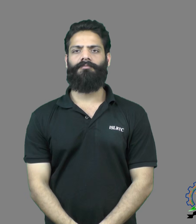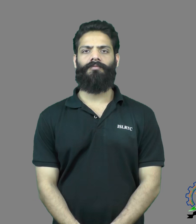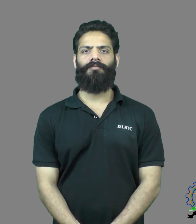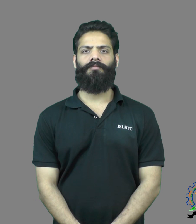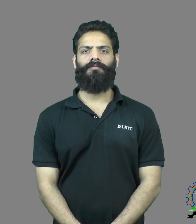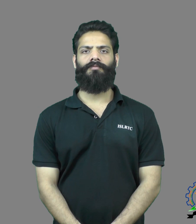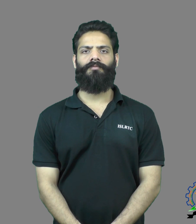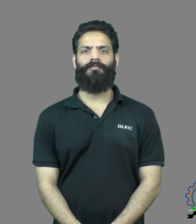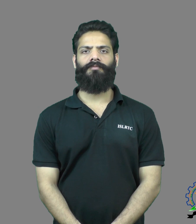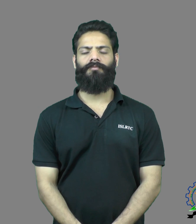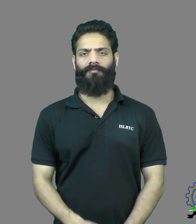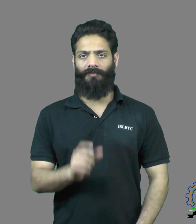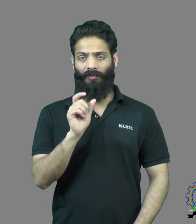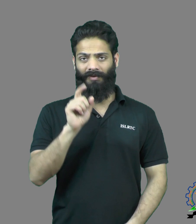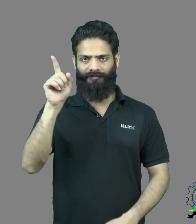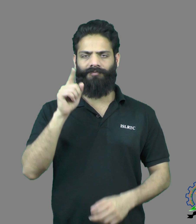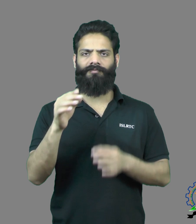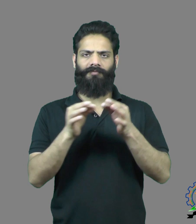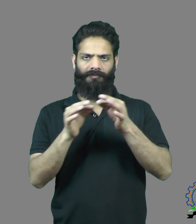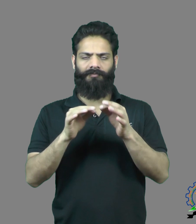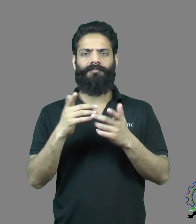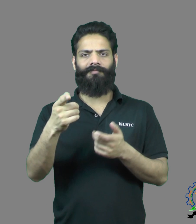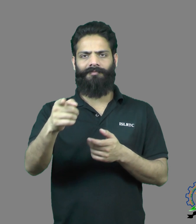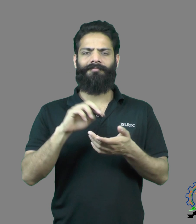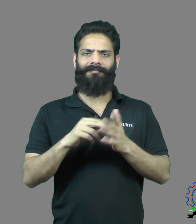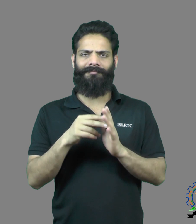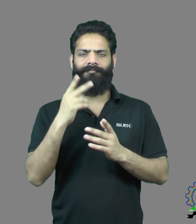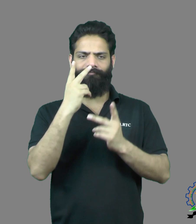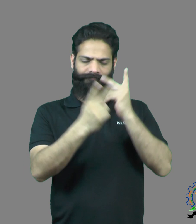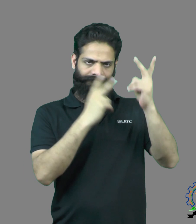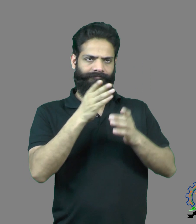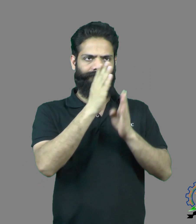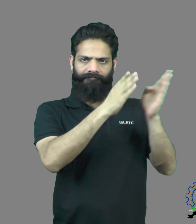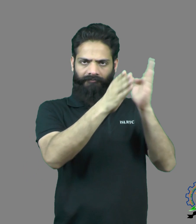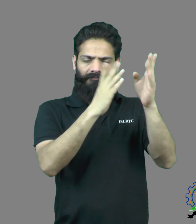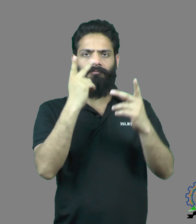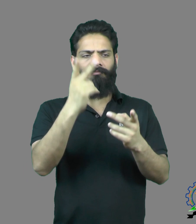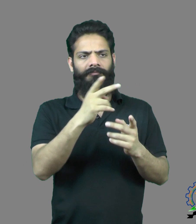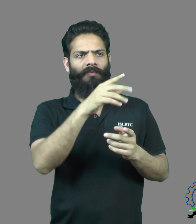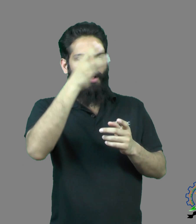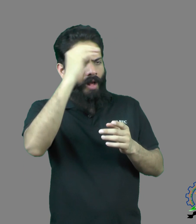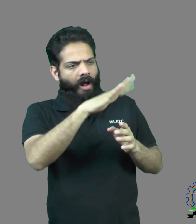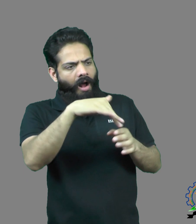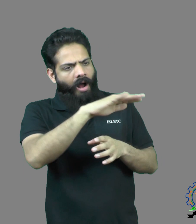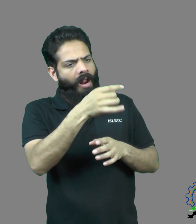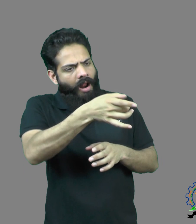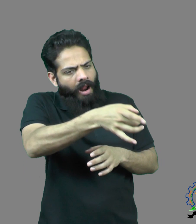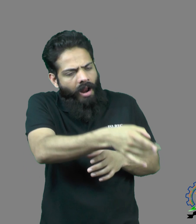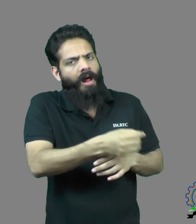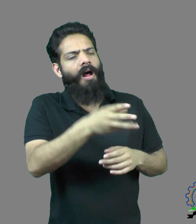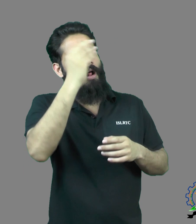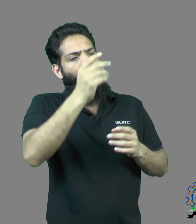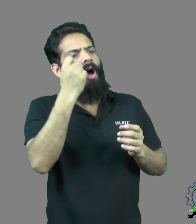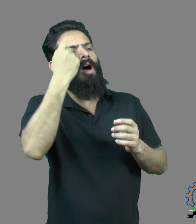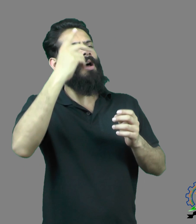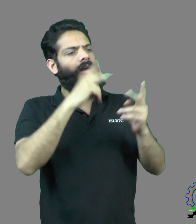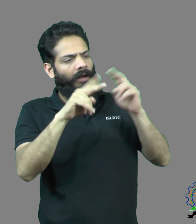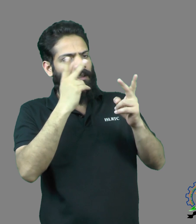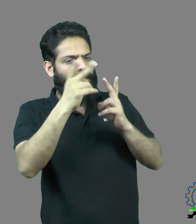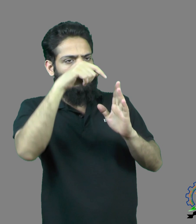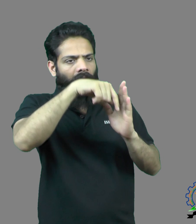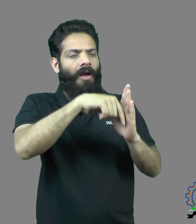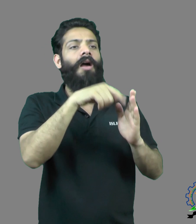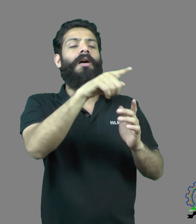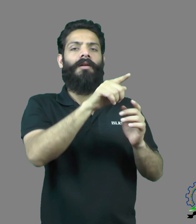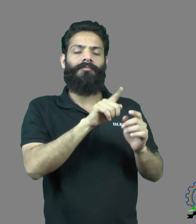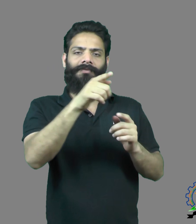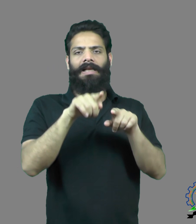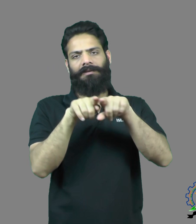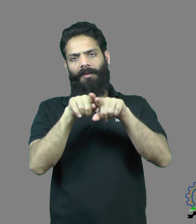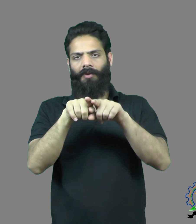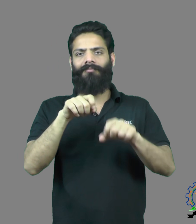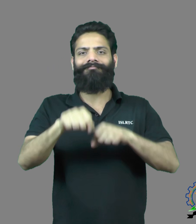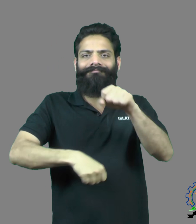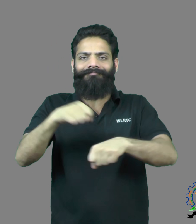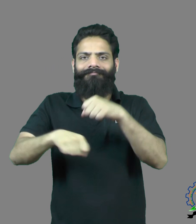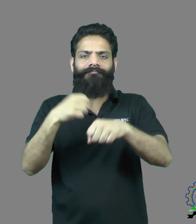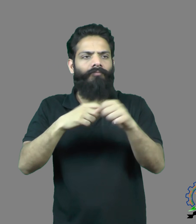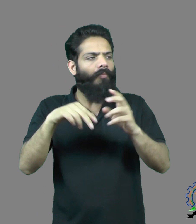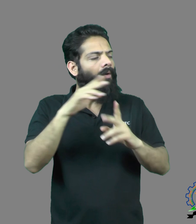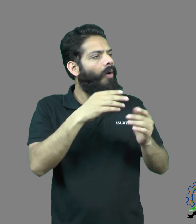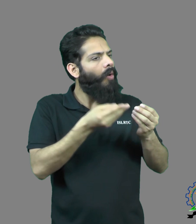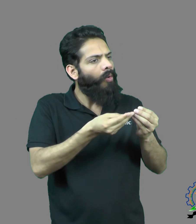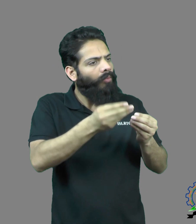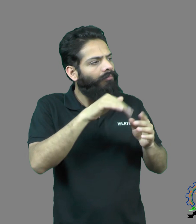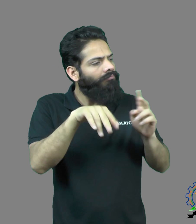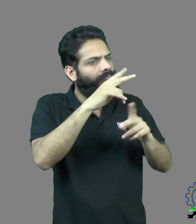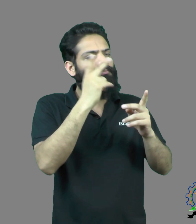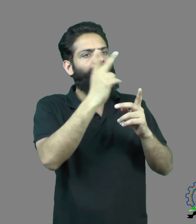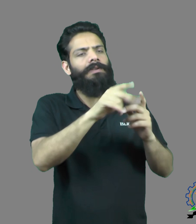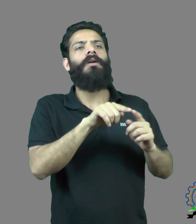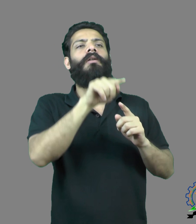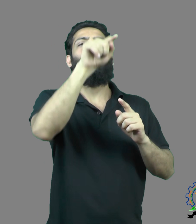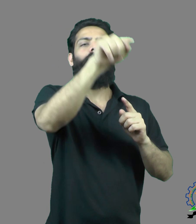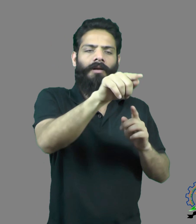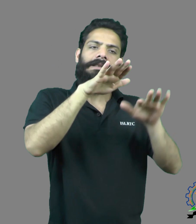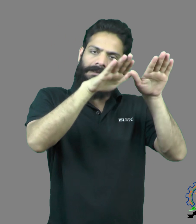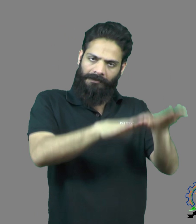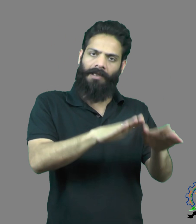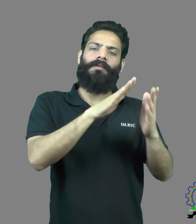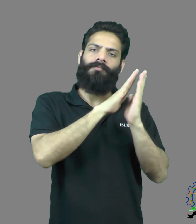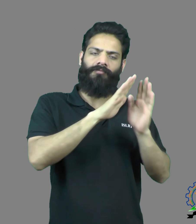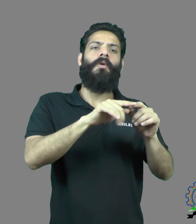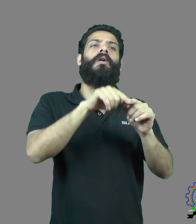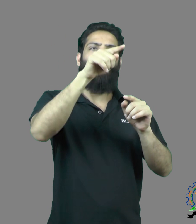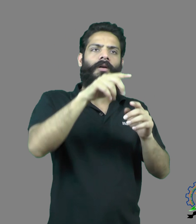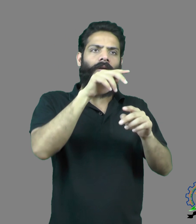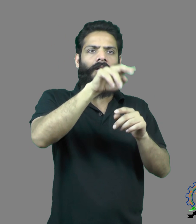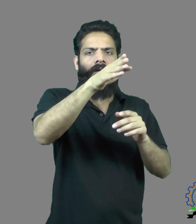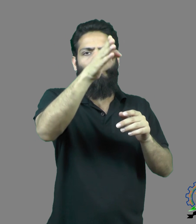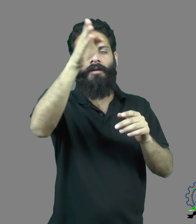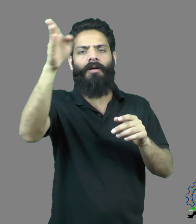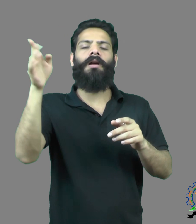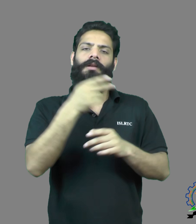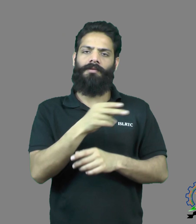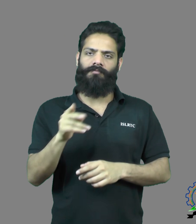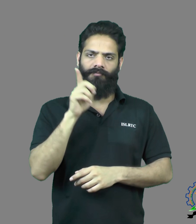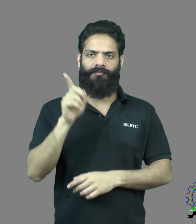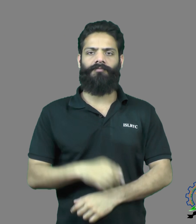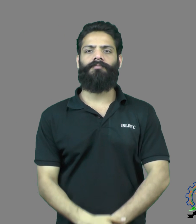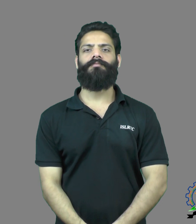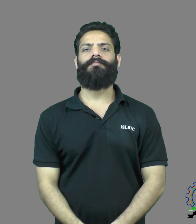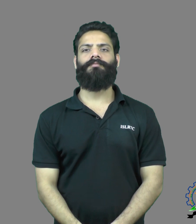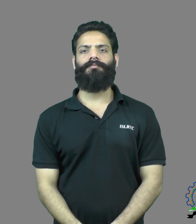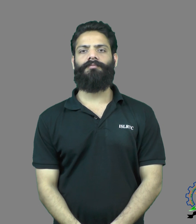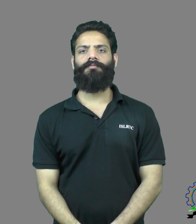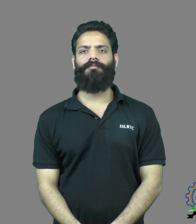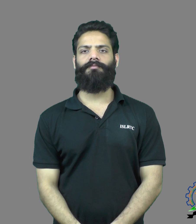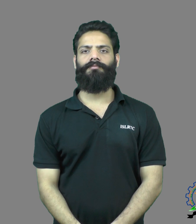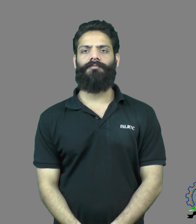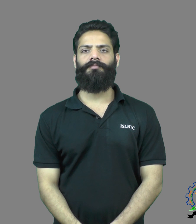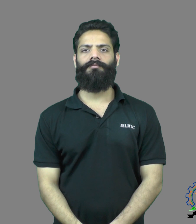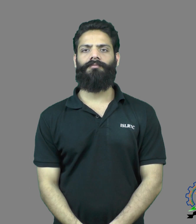Alternative tourism